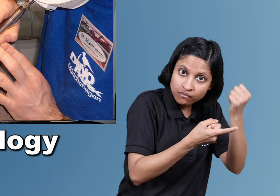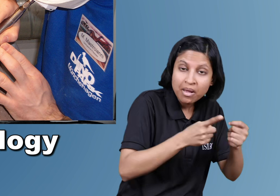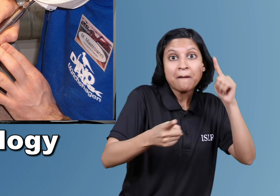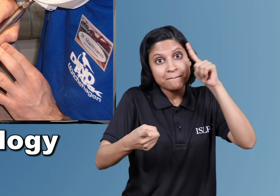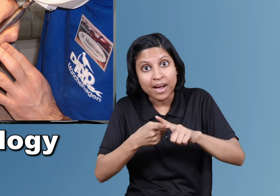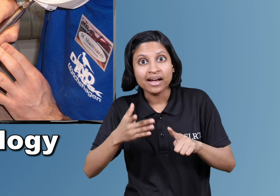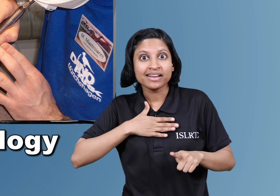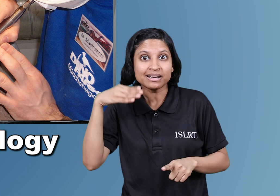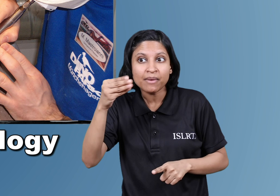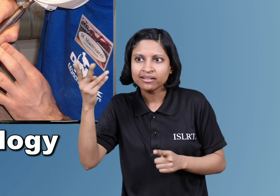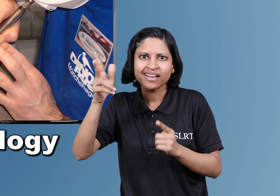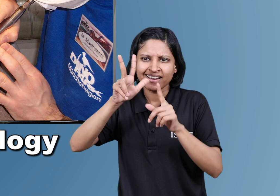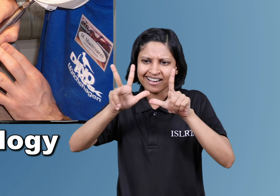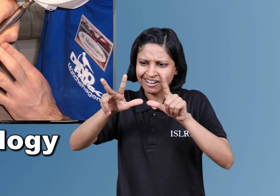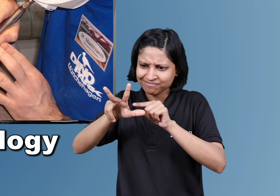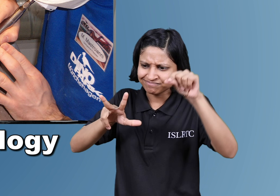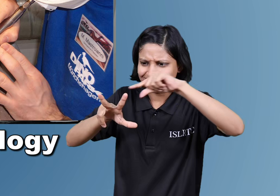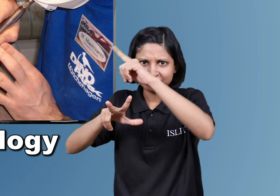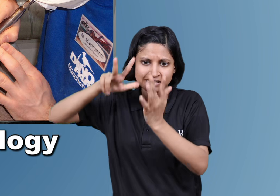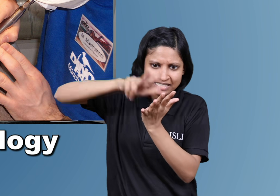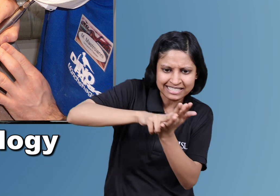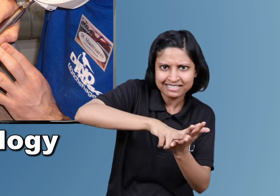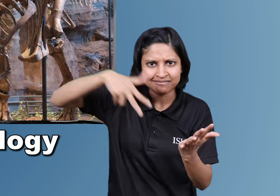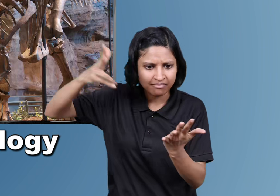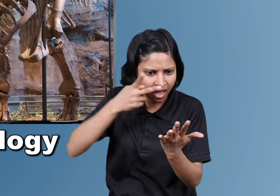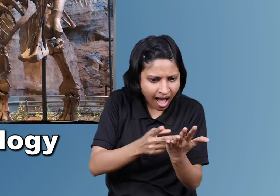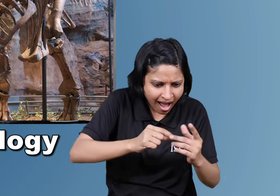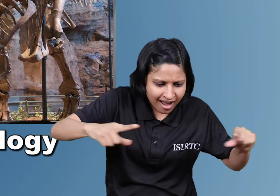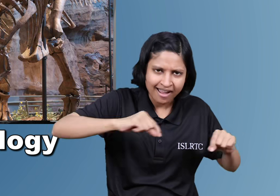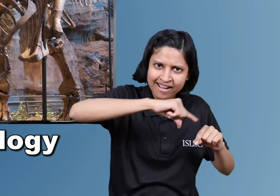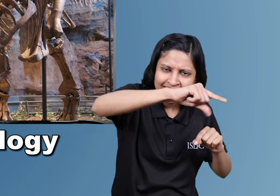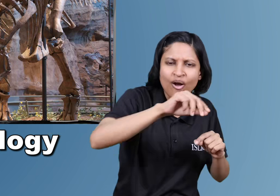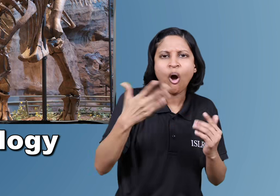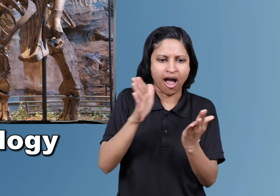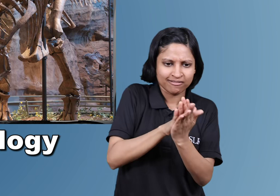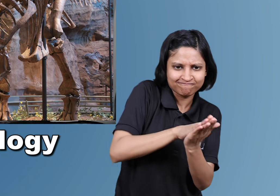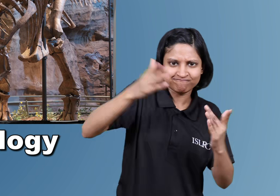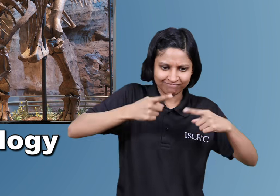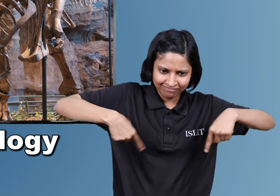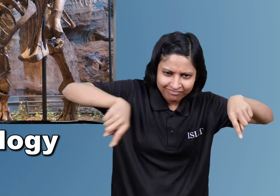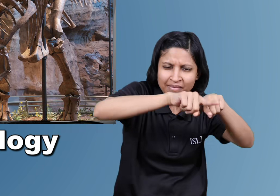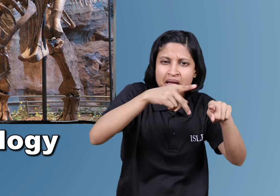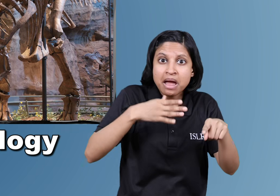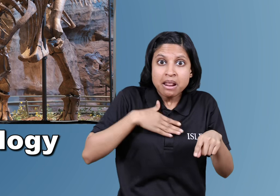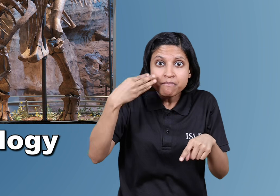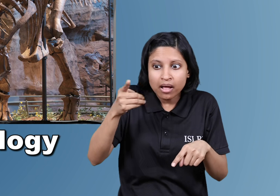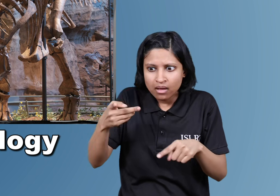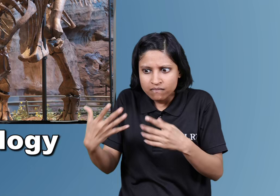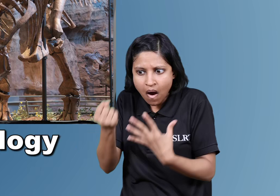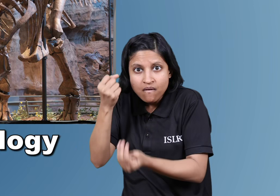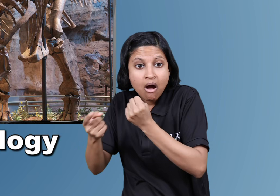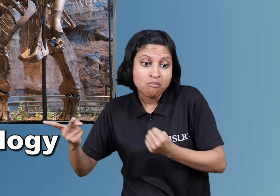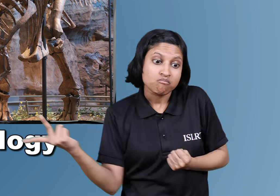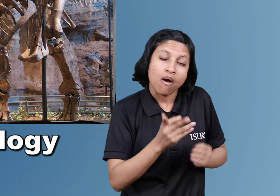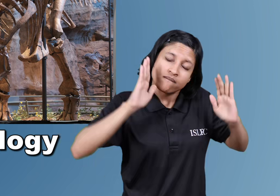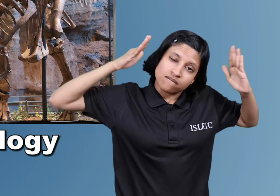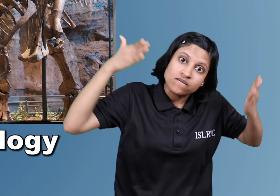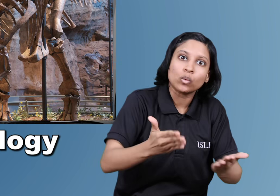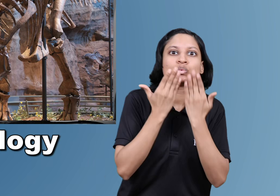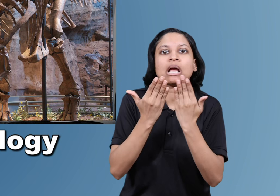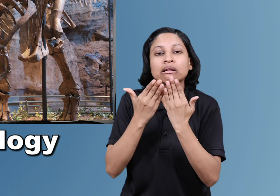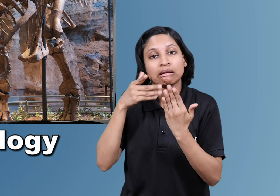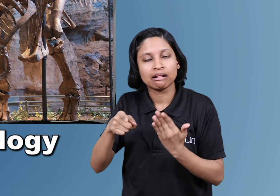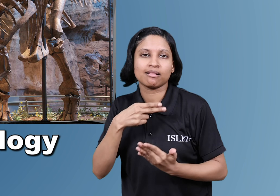along with their footprints and bones, as well as fossilized plants.